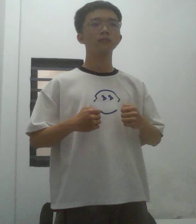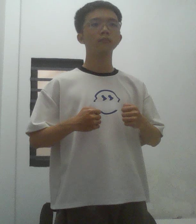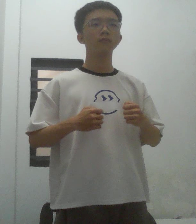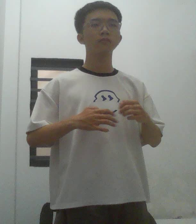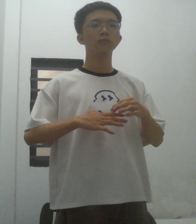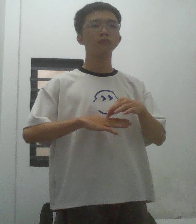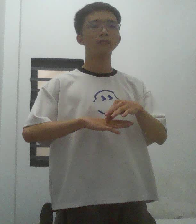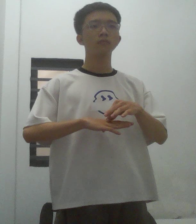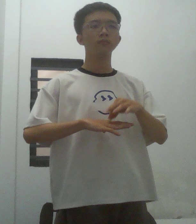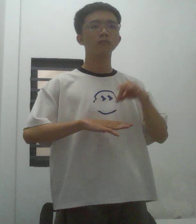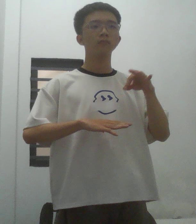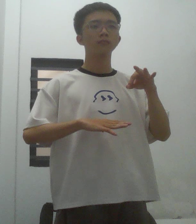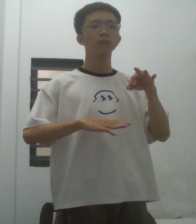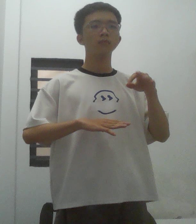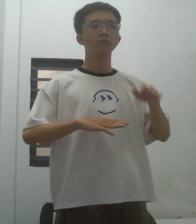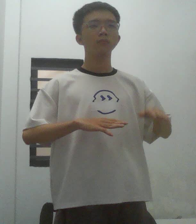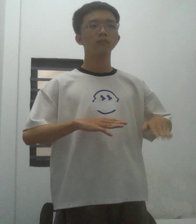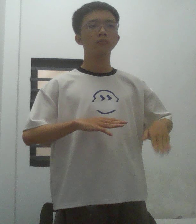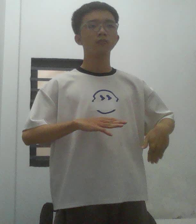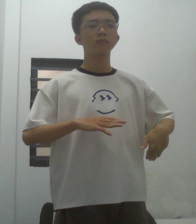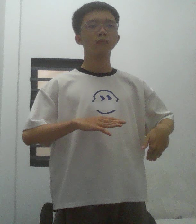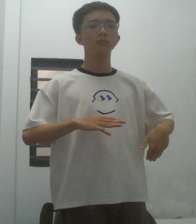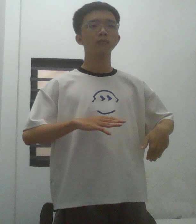tuan sau